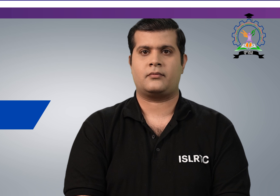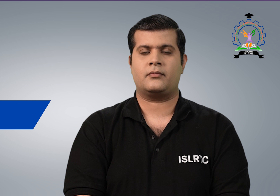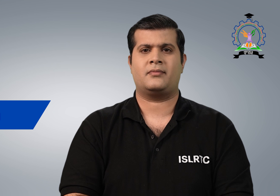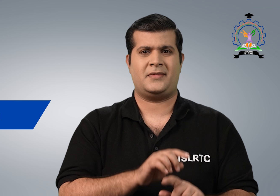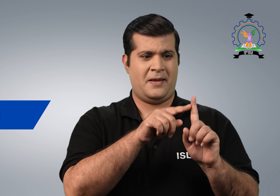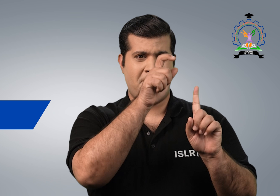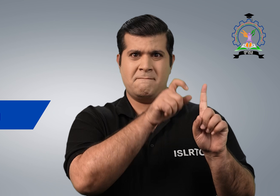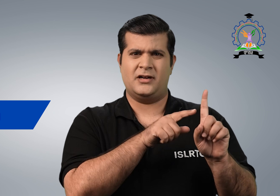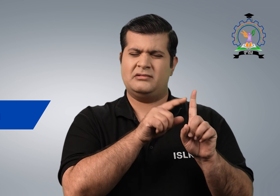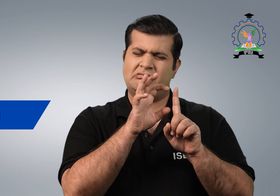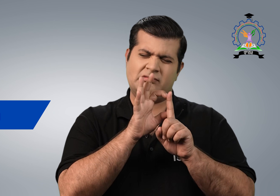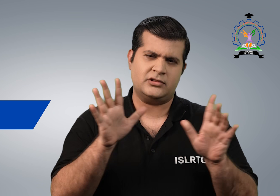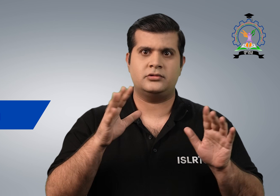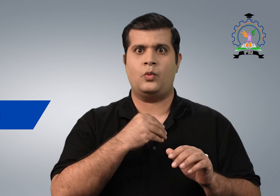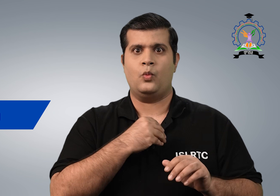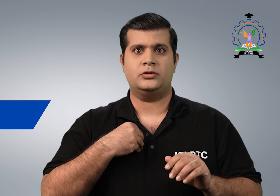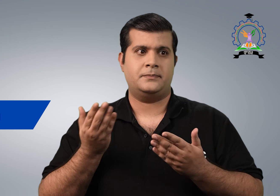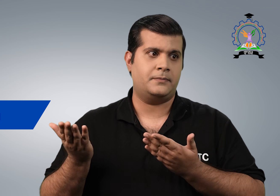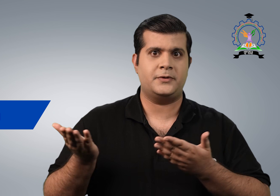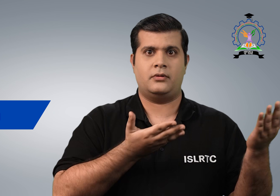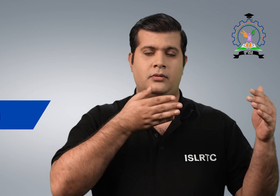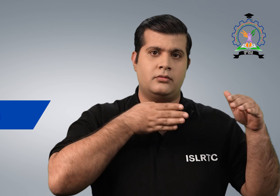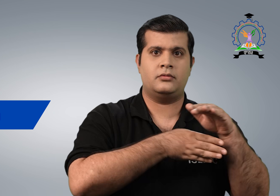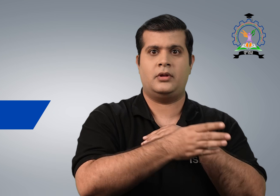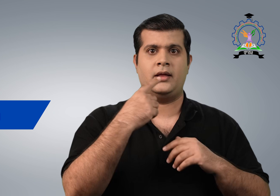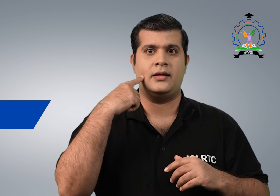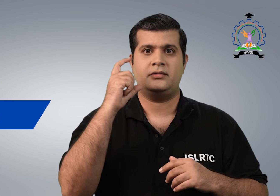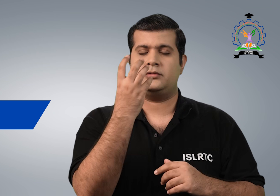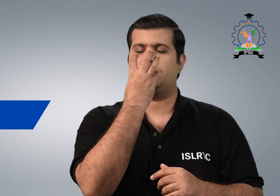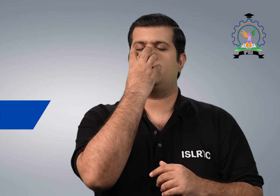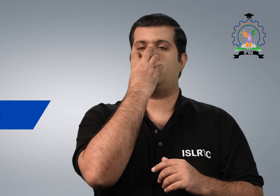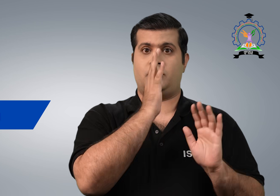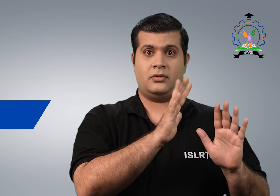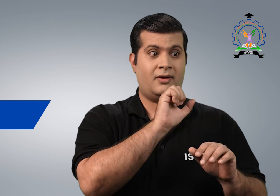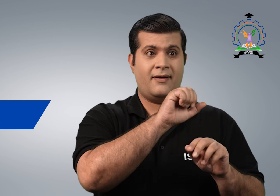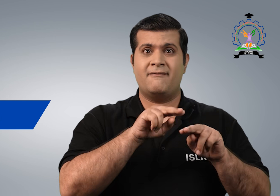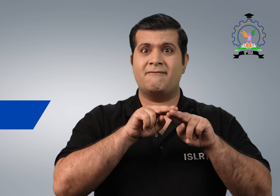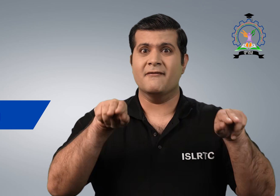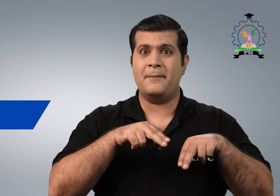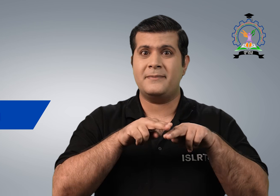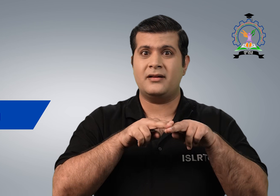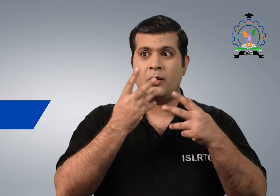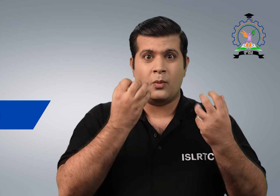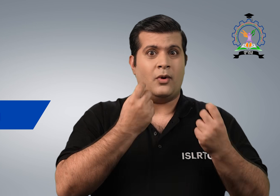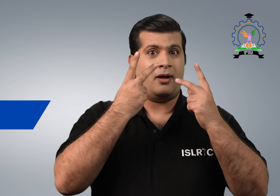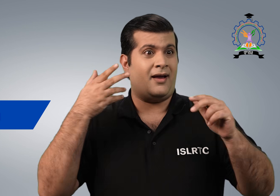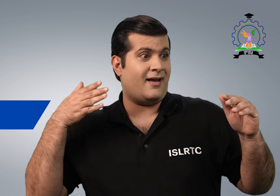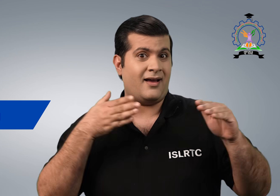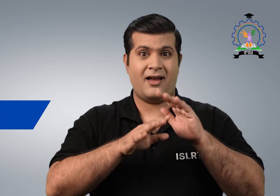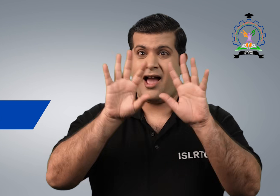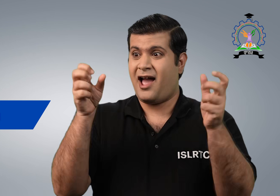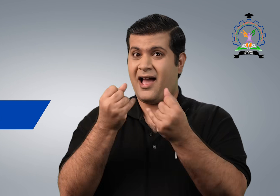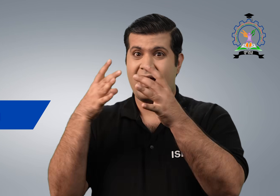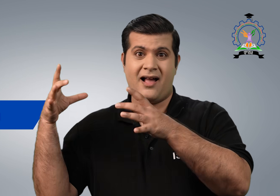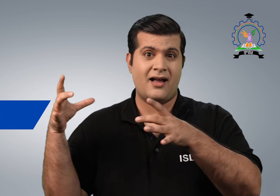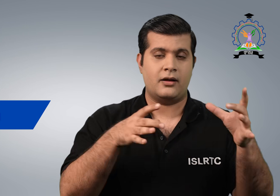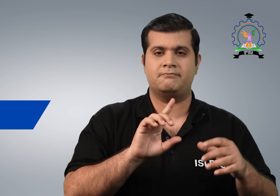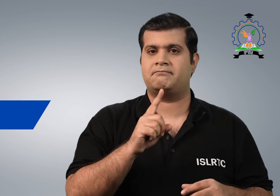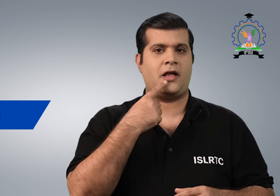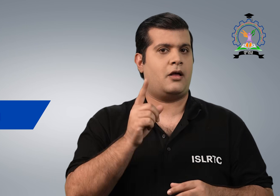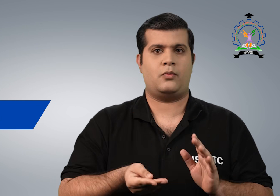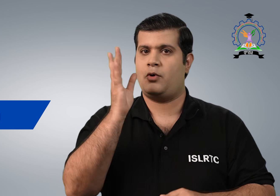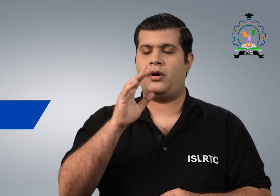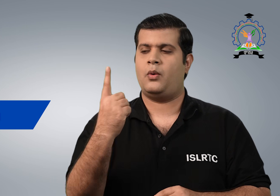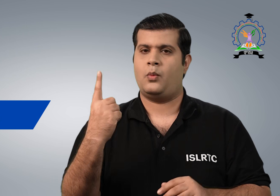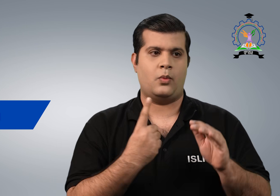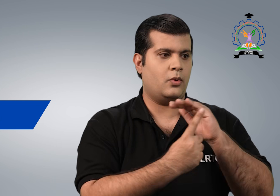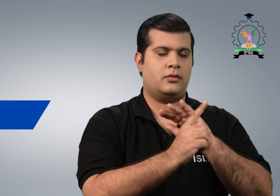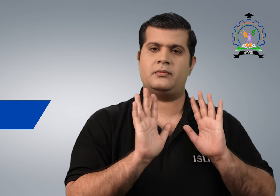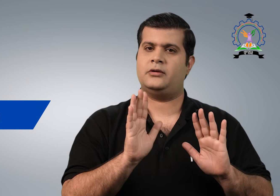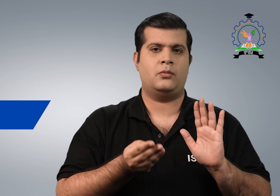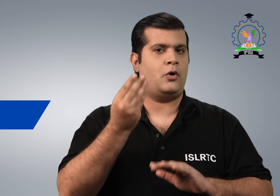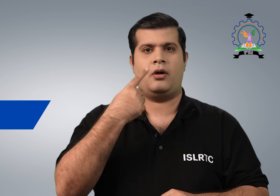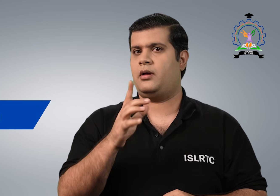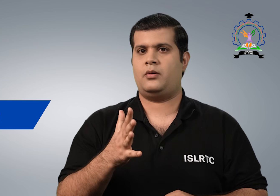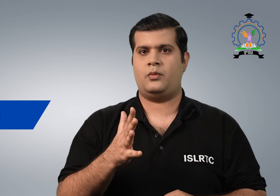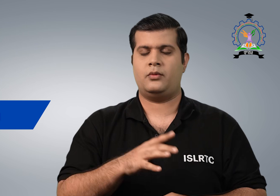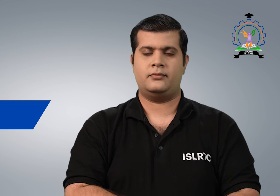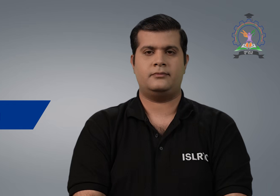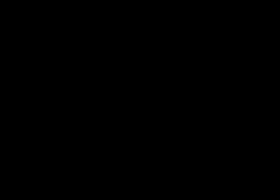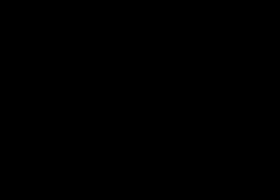When a person is critically ill and admitted to the ICU, only one family member is allowed entry, while access for others is restricted.